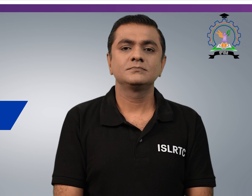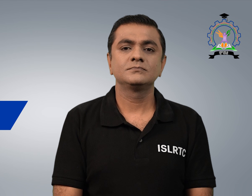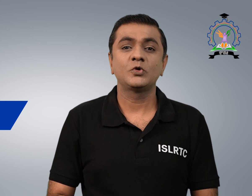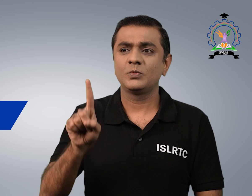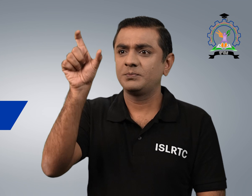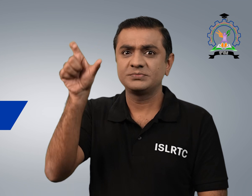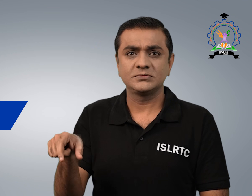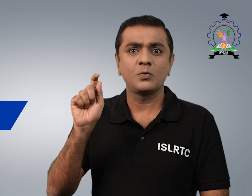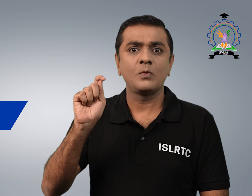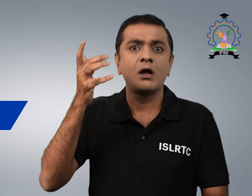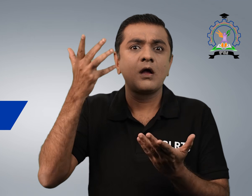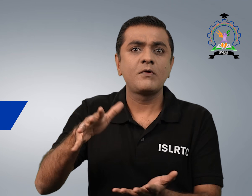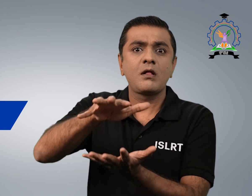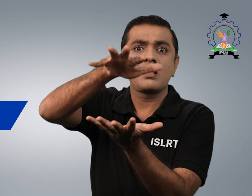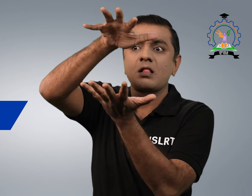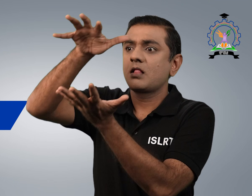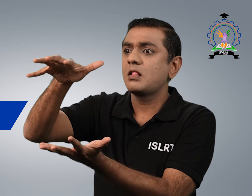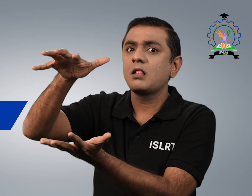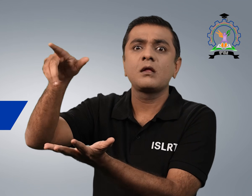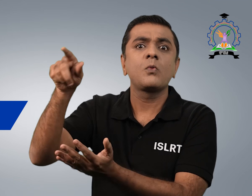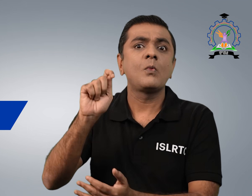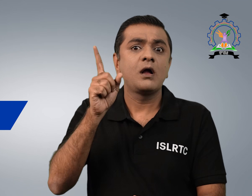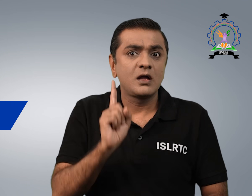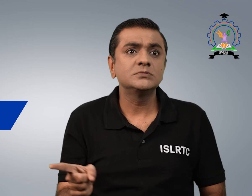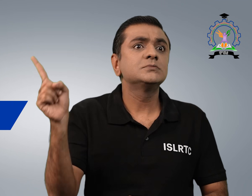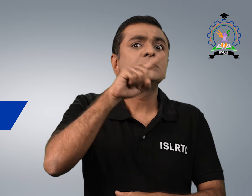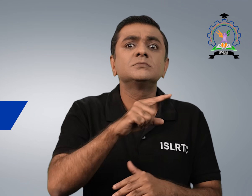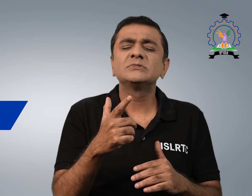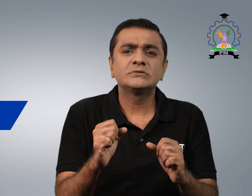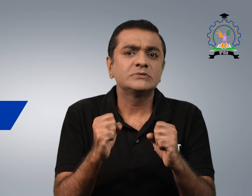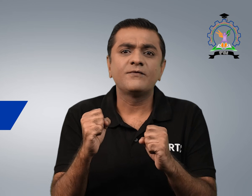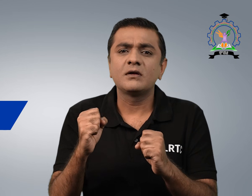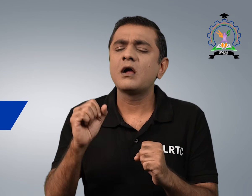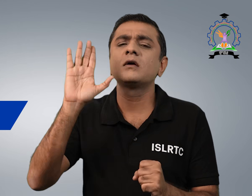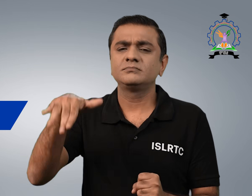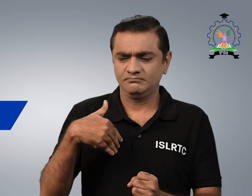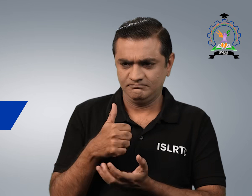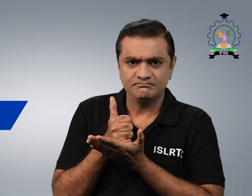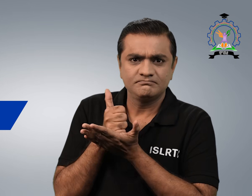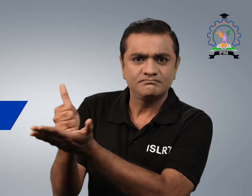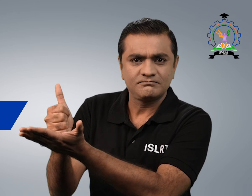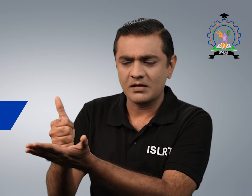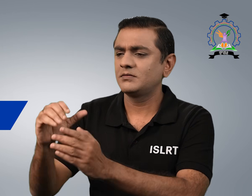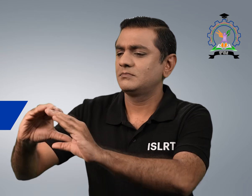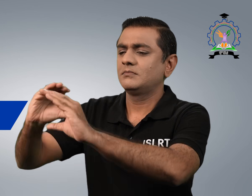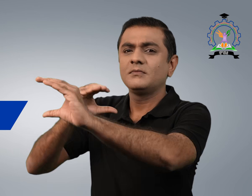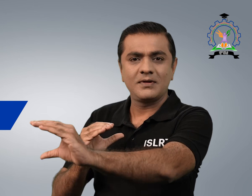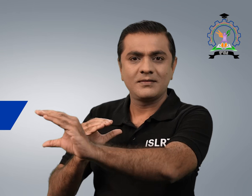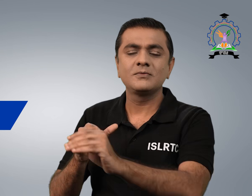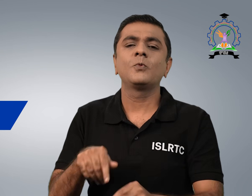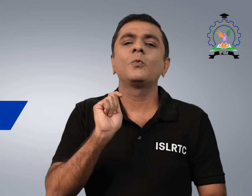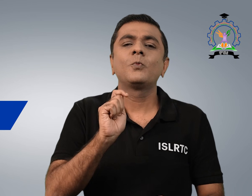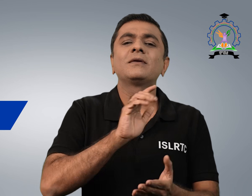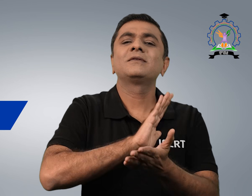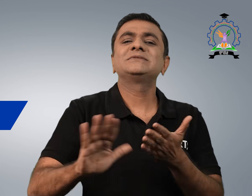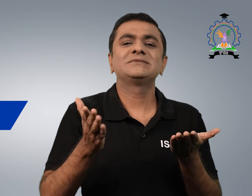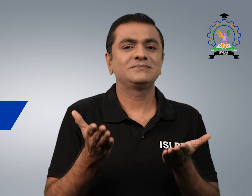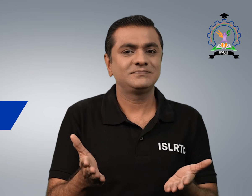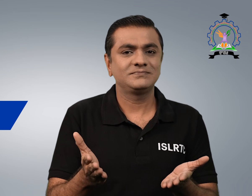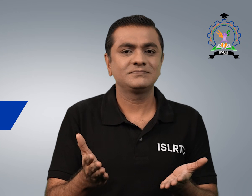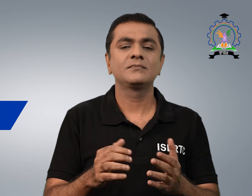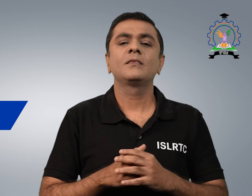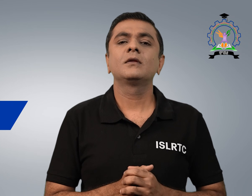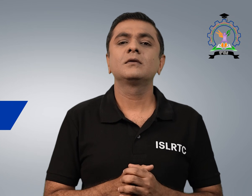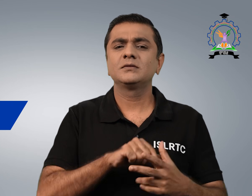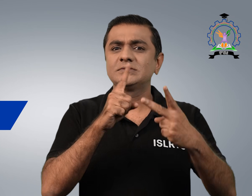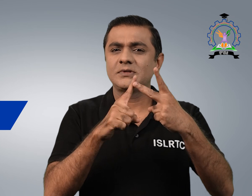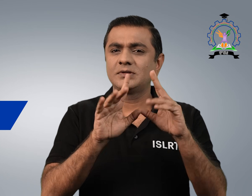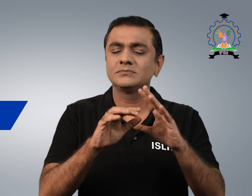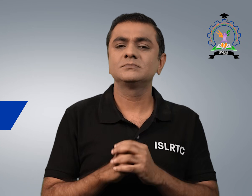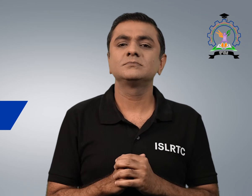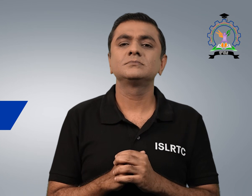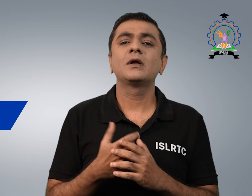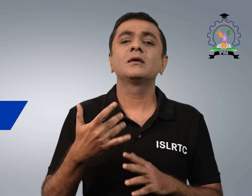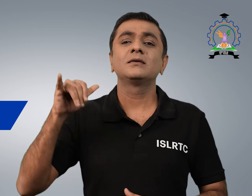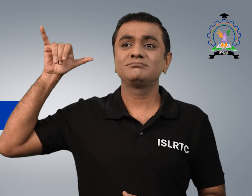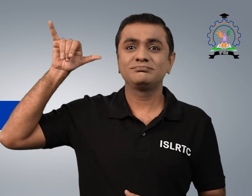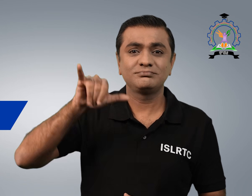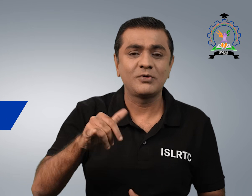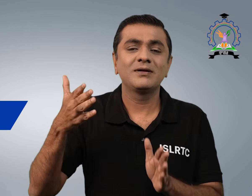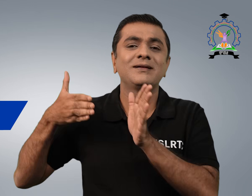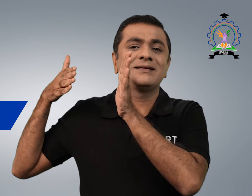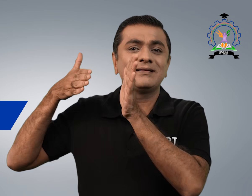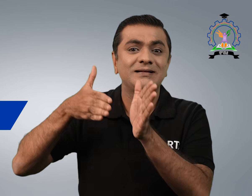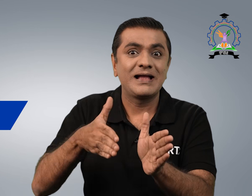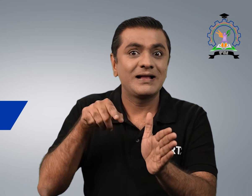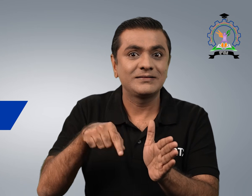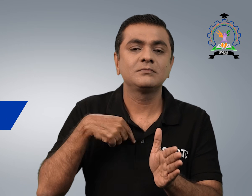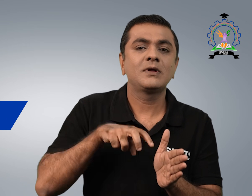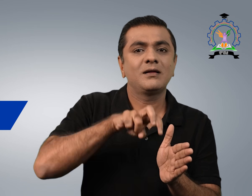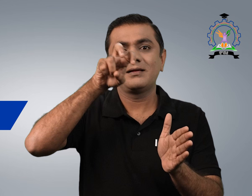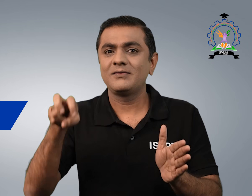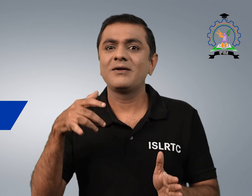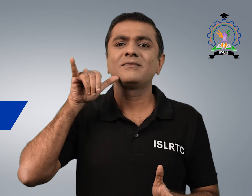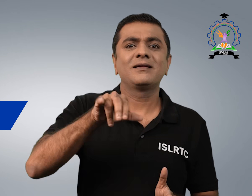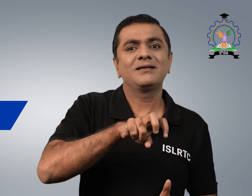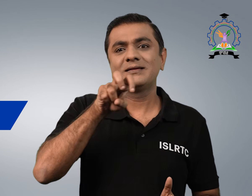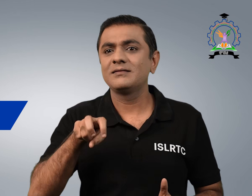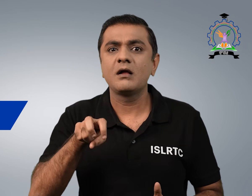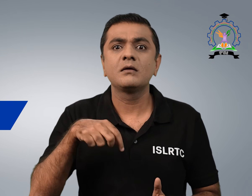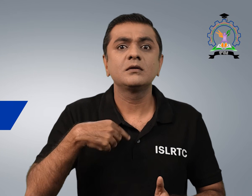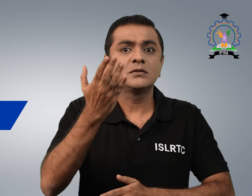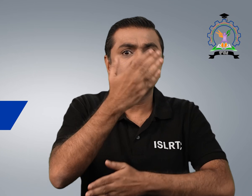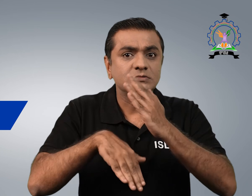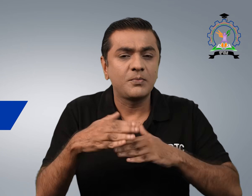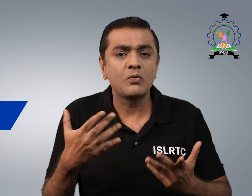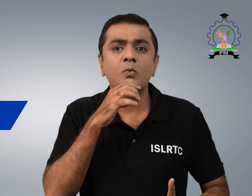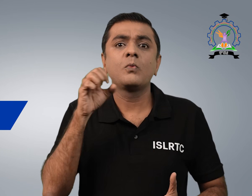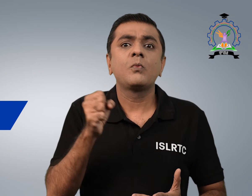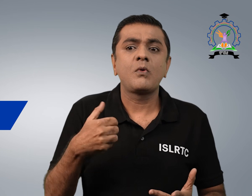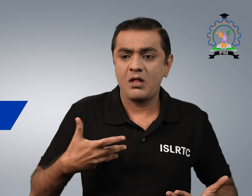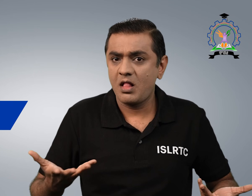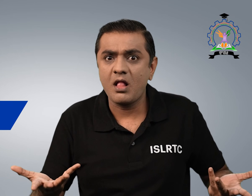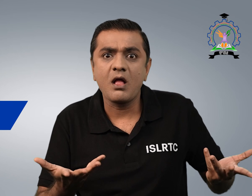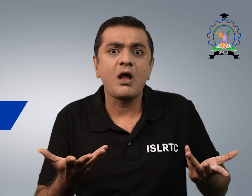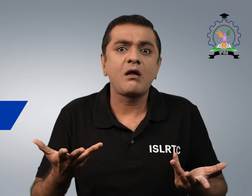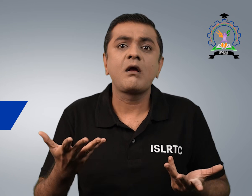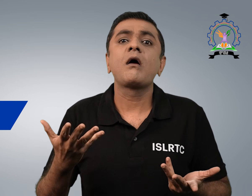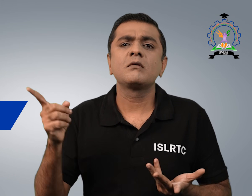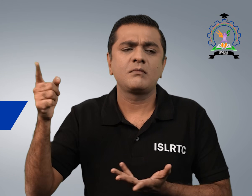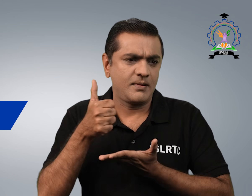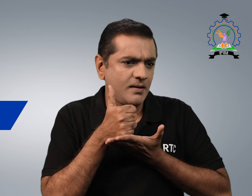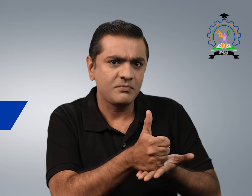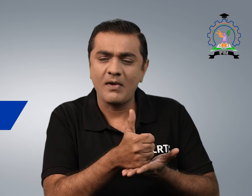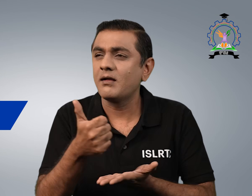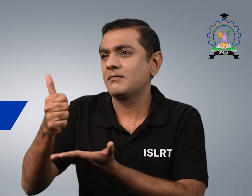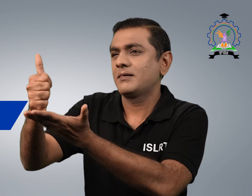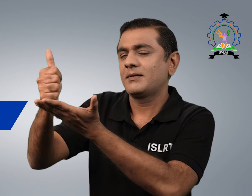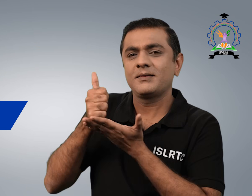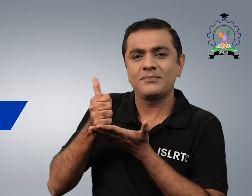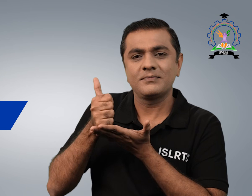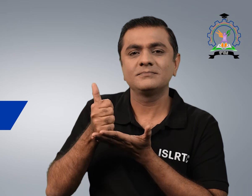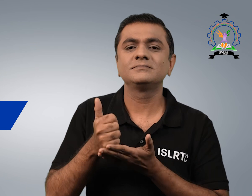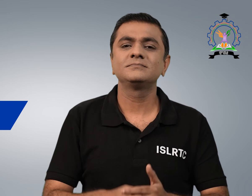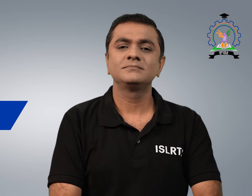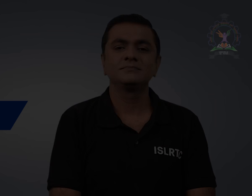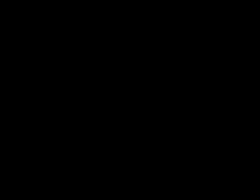Assistance is when someone is overwhelmed with work and struggling to finish it in a day, another person can help by taking on a part of the task. A person with disability or a senior citizen, when they arrive by flight or train, can seek assistance.